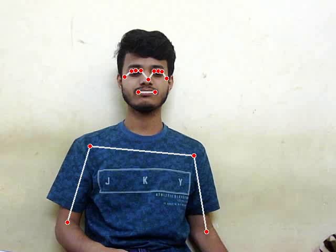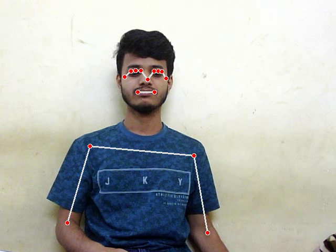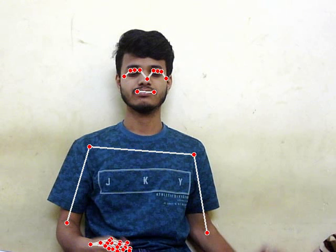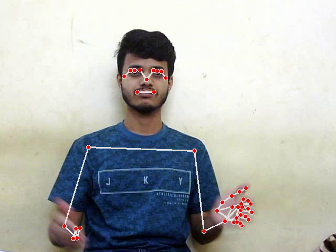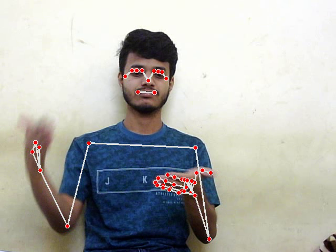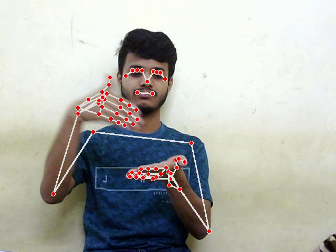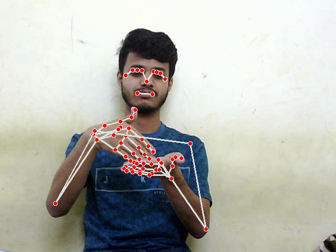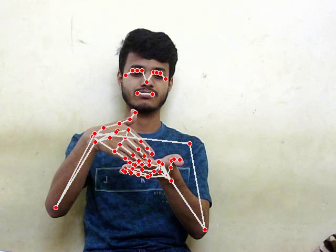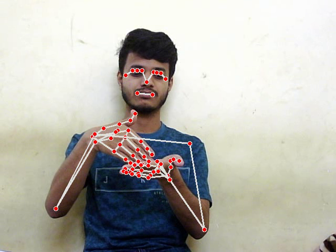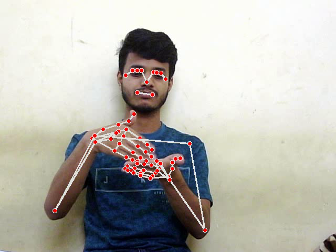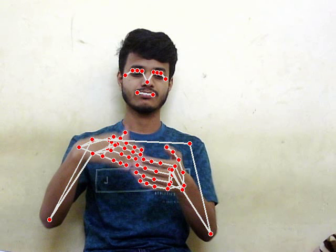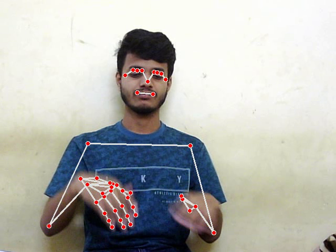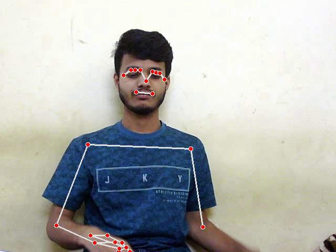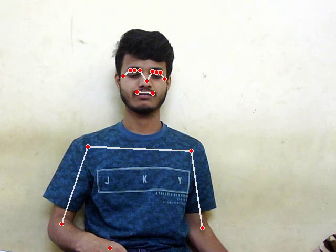again